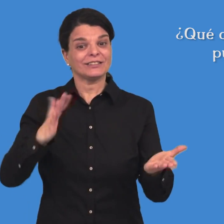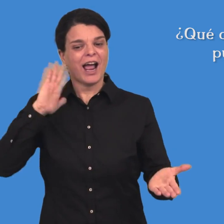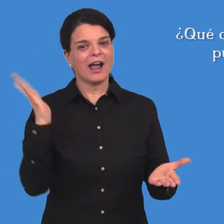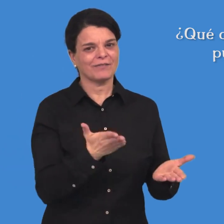afectar